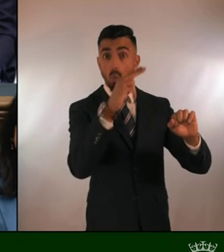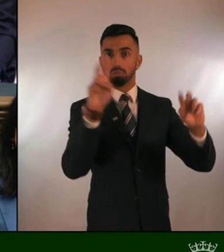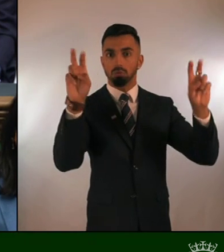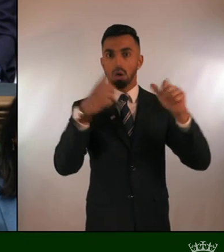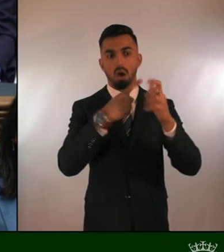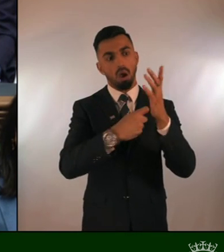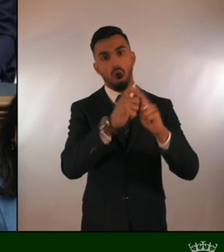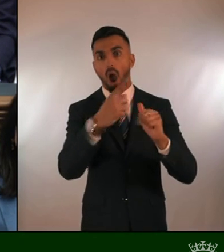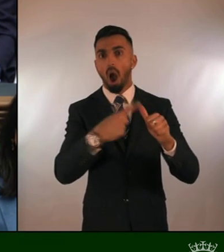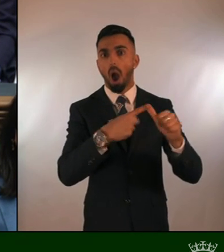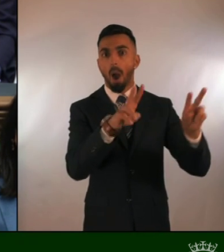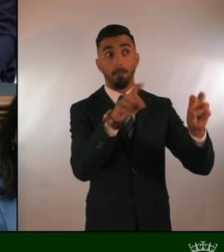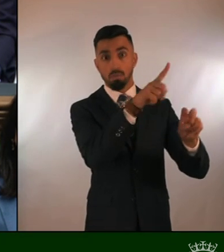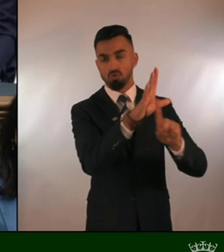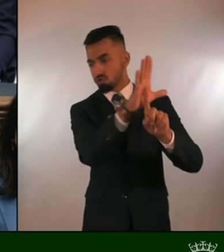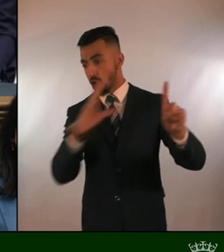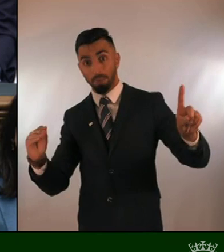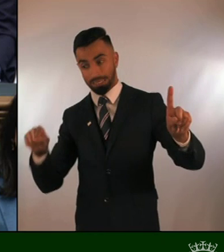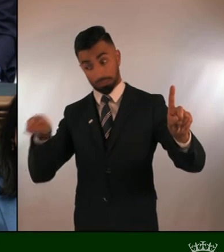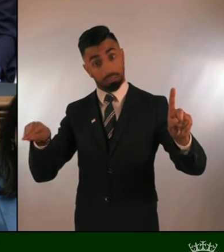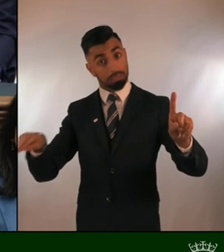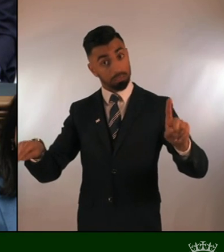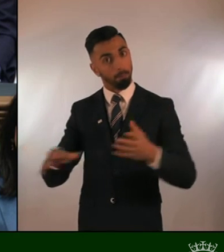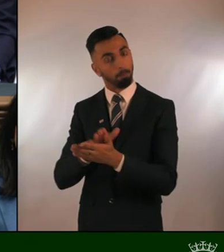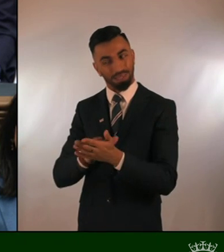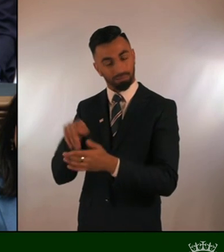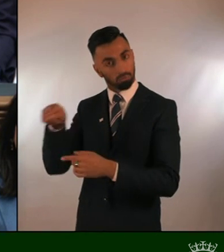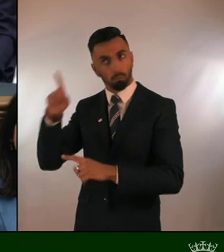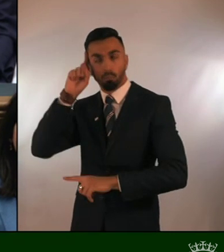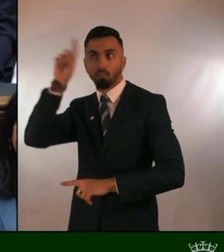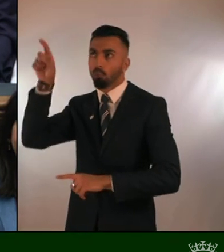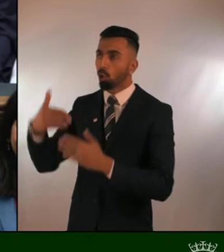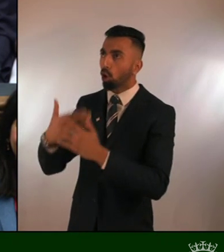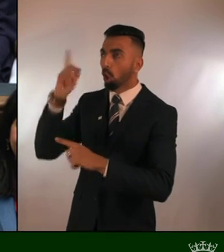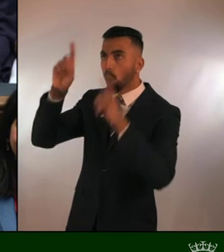As we invest in ideas, we are also changing where we fund science in this country.